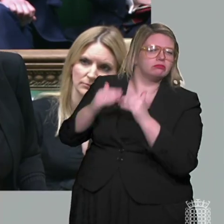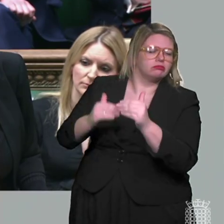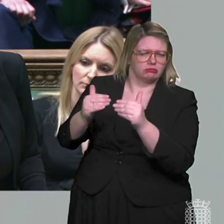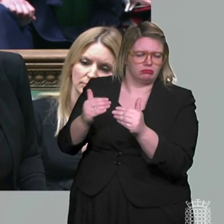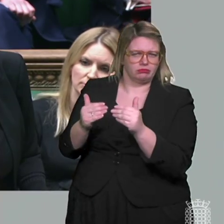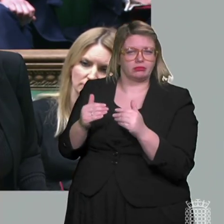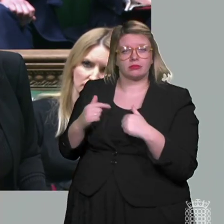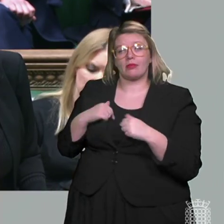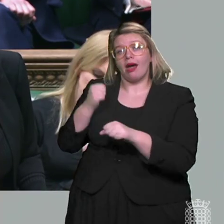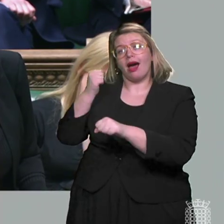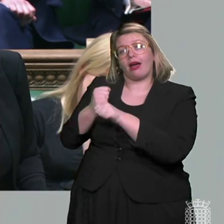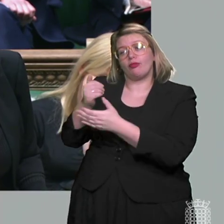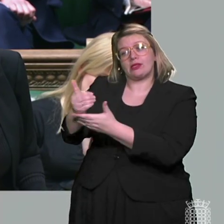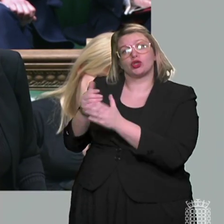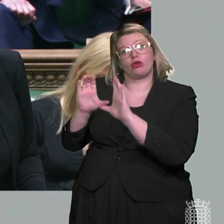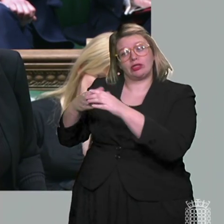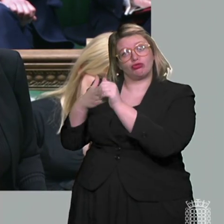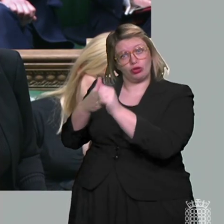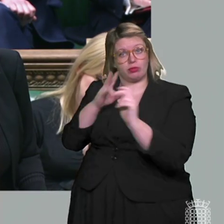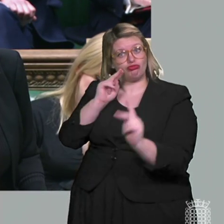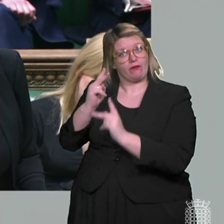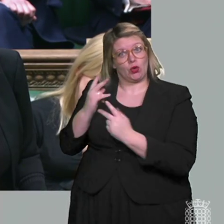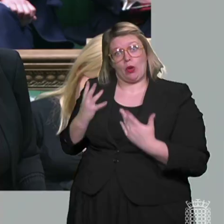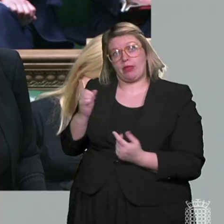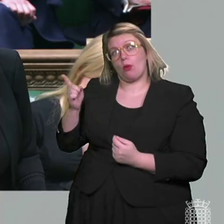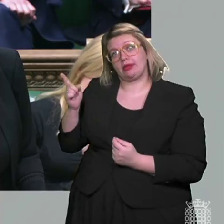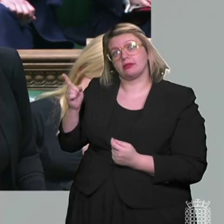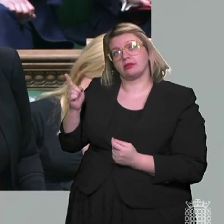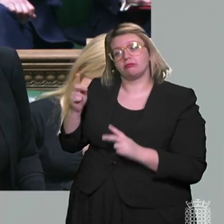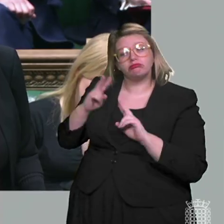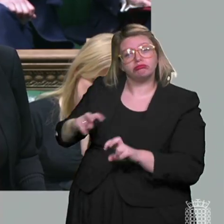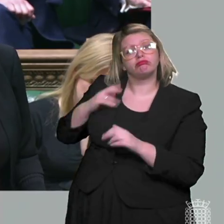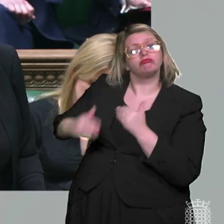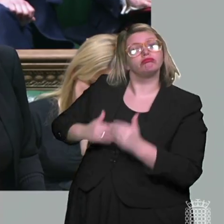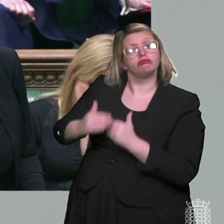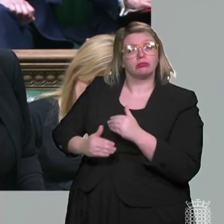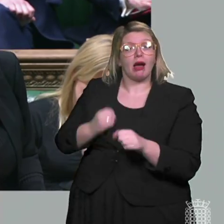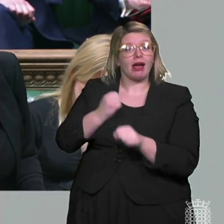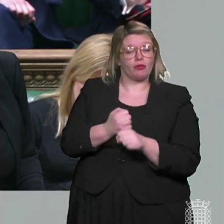The Government’s security group, led by the Cabinet Office, is reviewing the evidence base for action on Government devices.